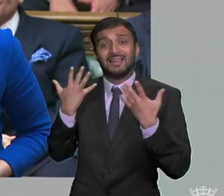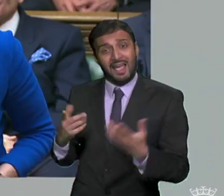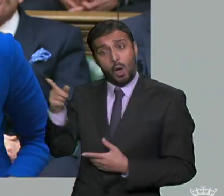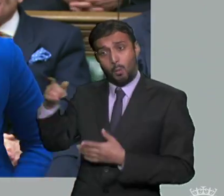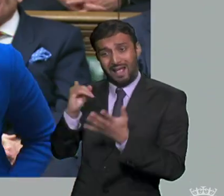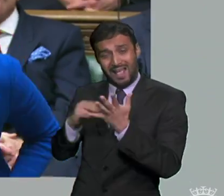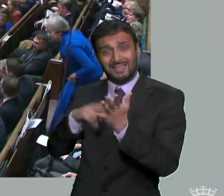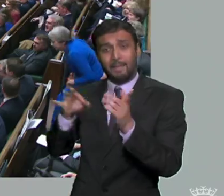with breaking us apart?